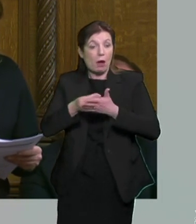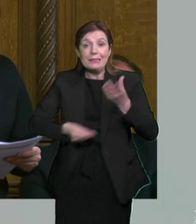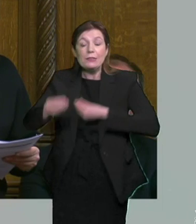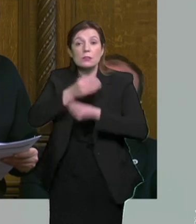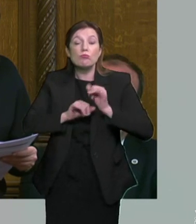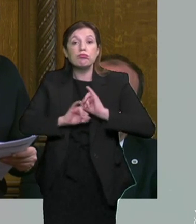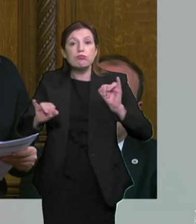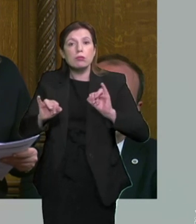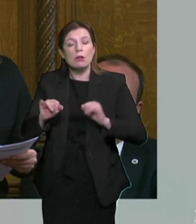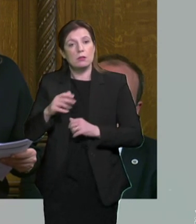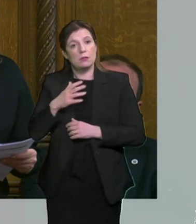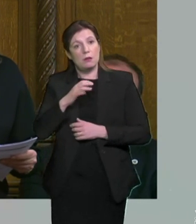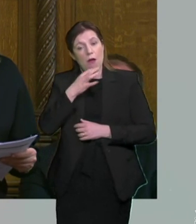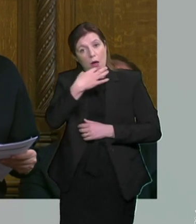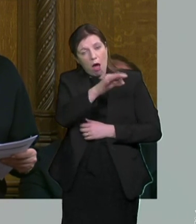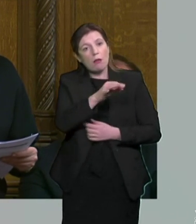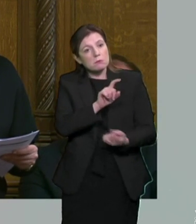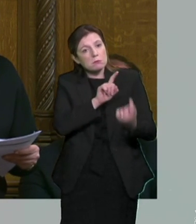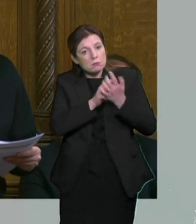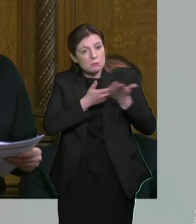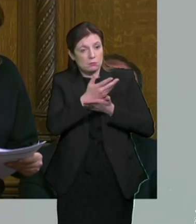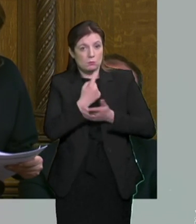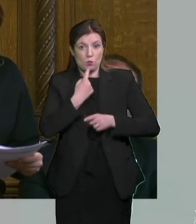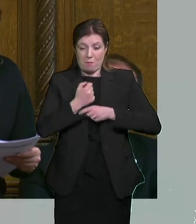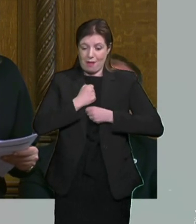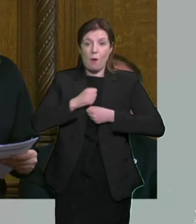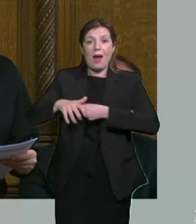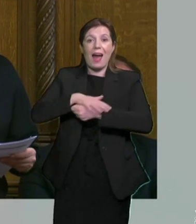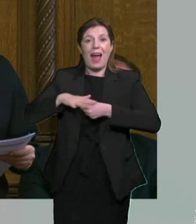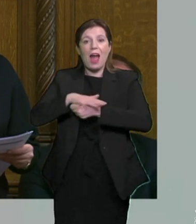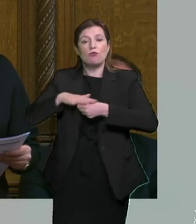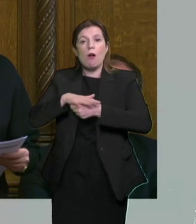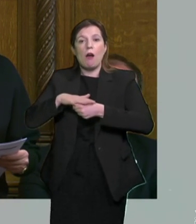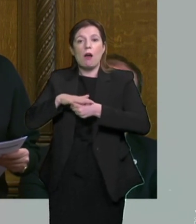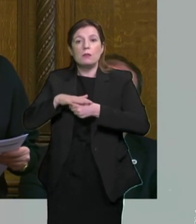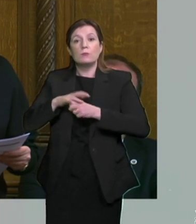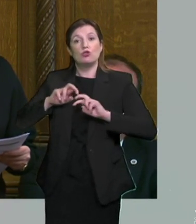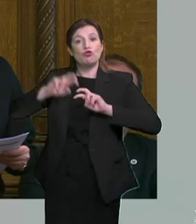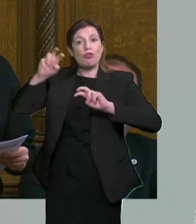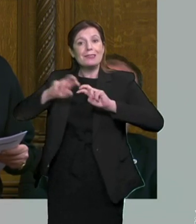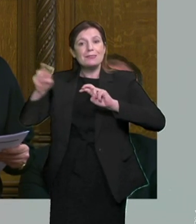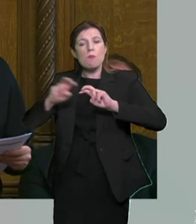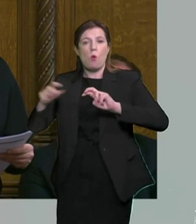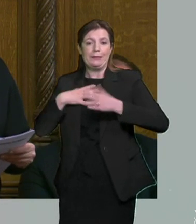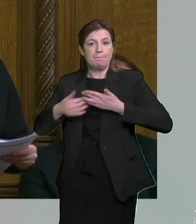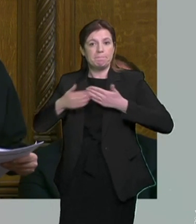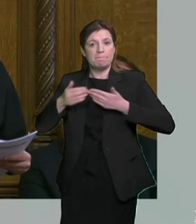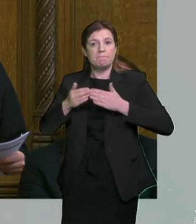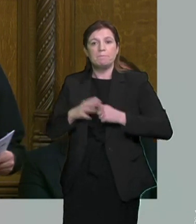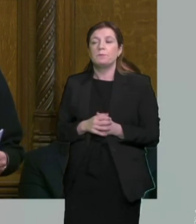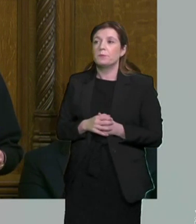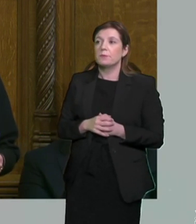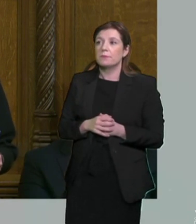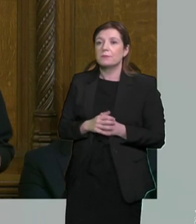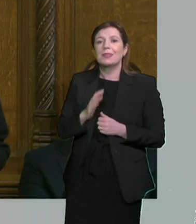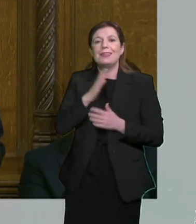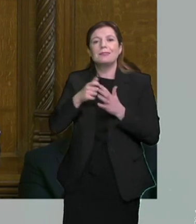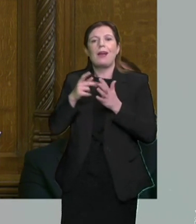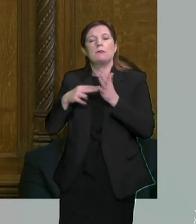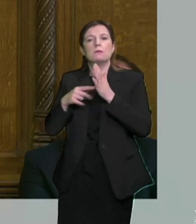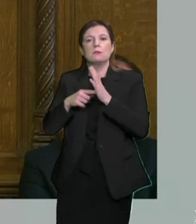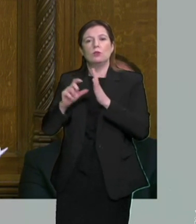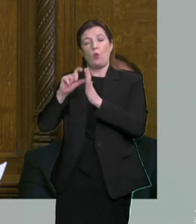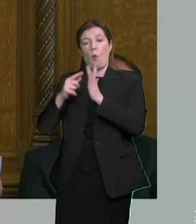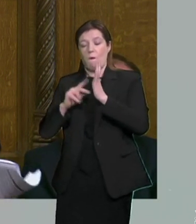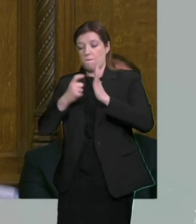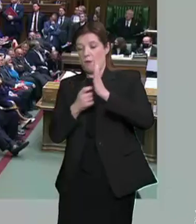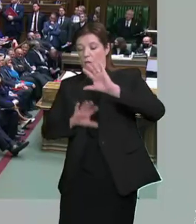Will he meet me to discuss specific support for our affected area, including the A2 upgrade for national transport links and an east Kent enterprise zone to cover and include the port of Dover?